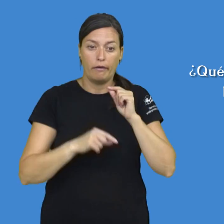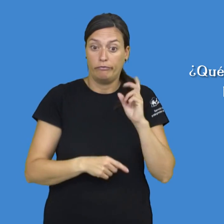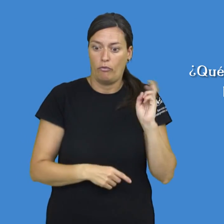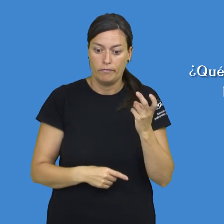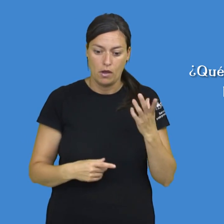otro